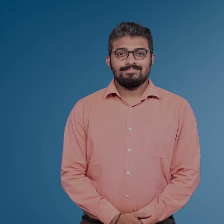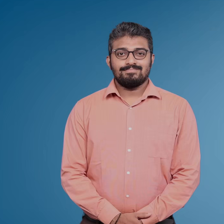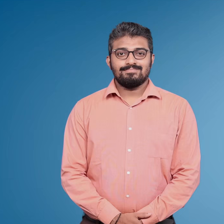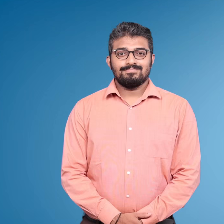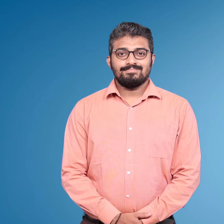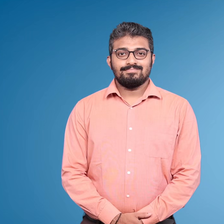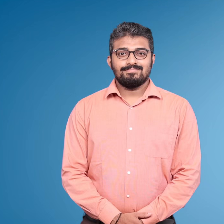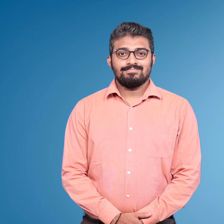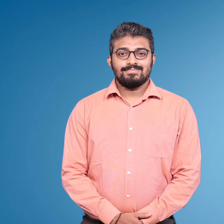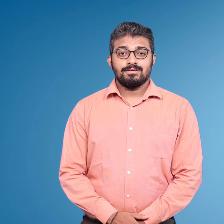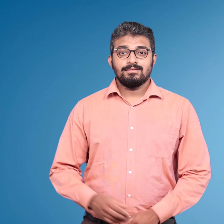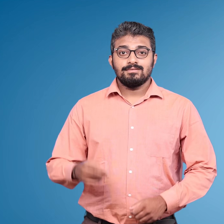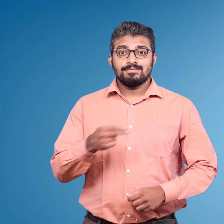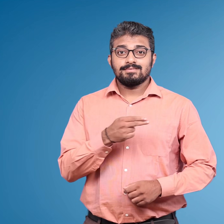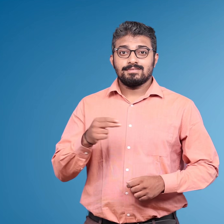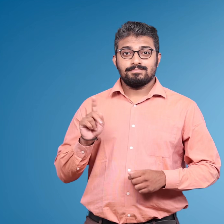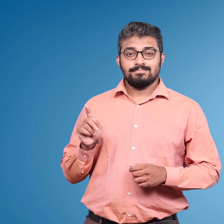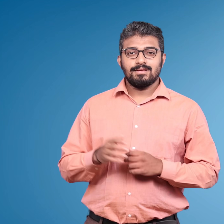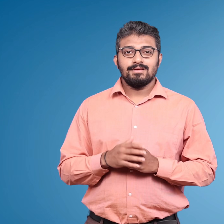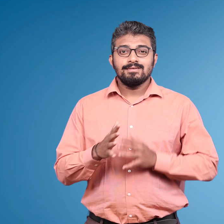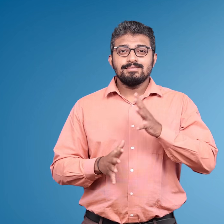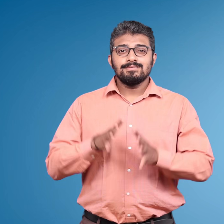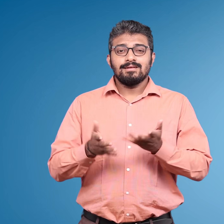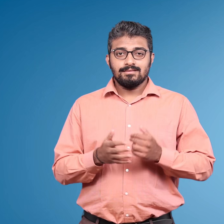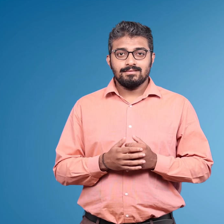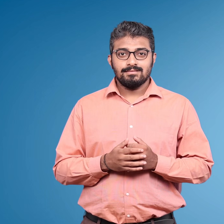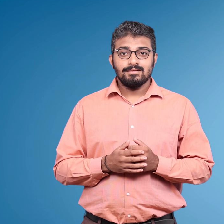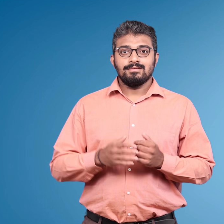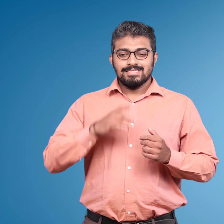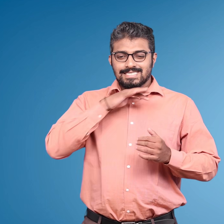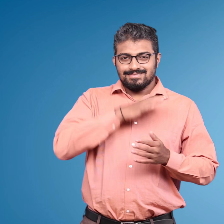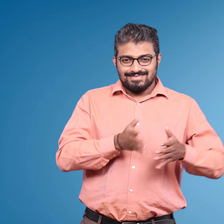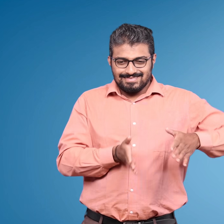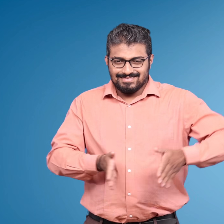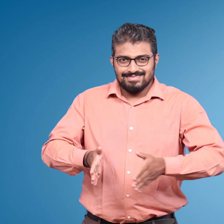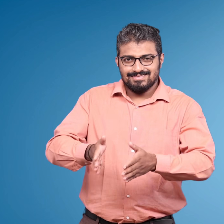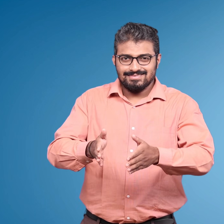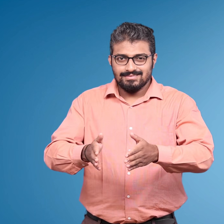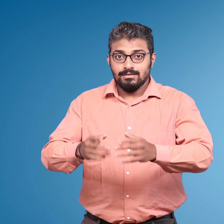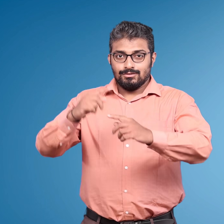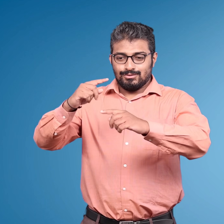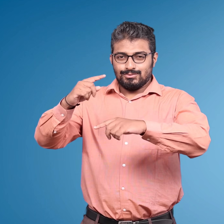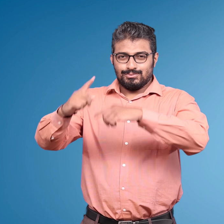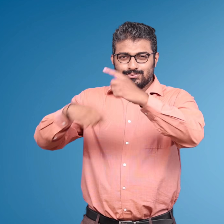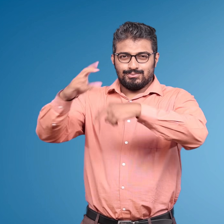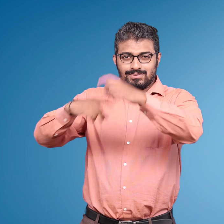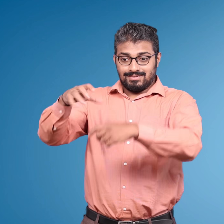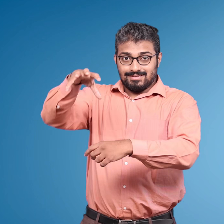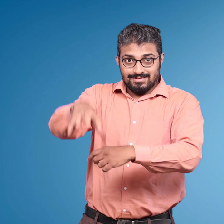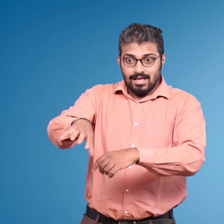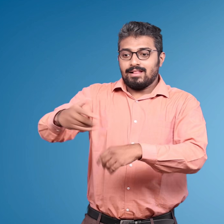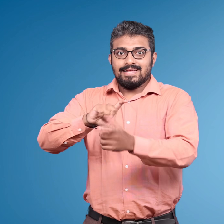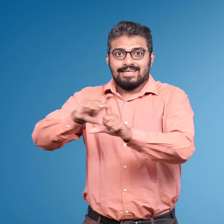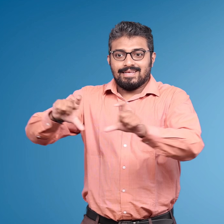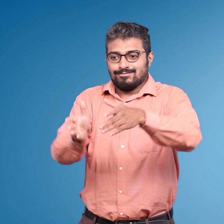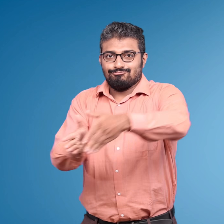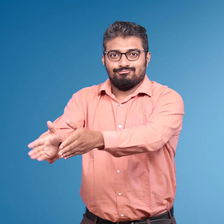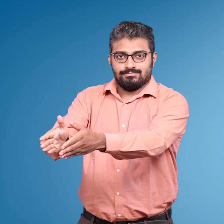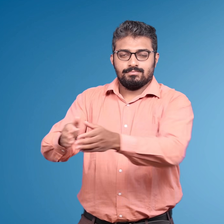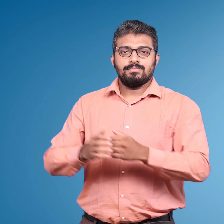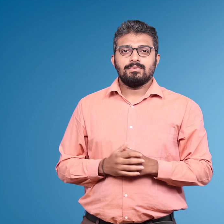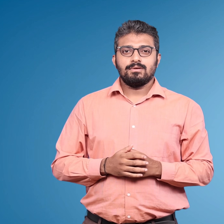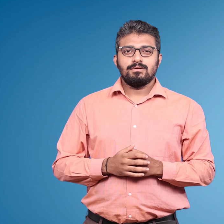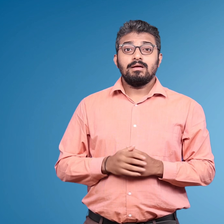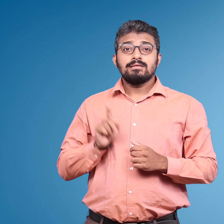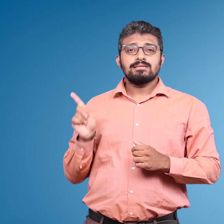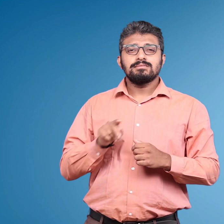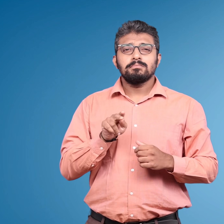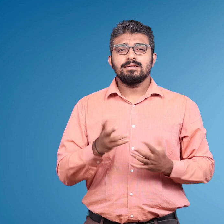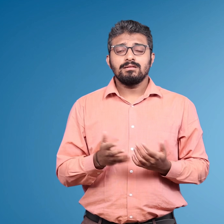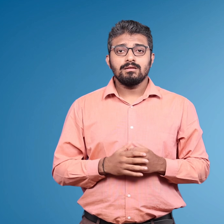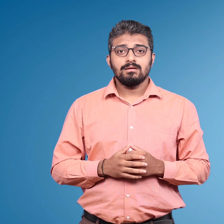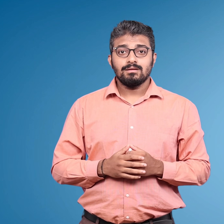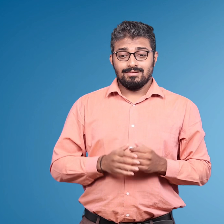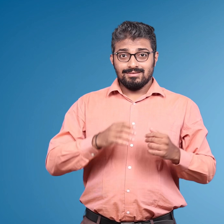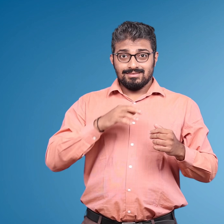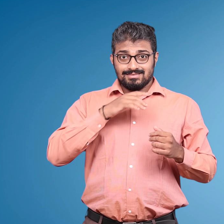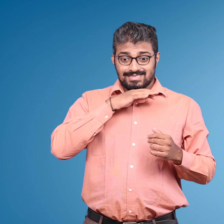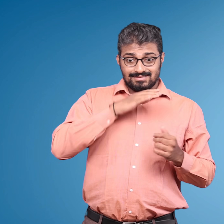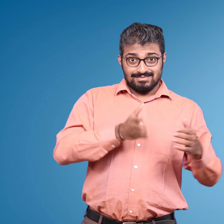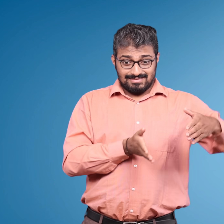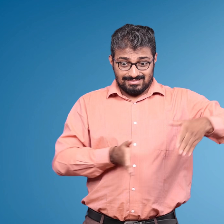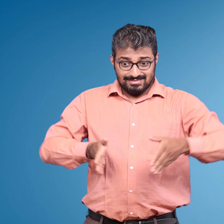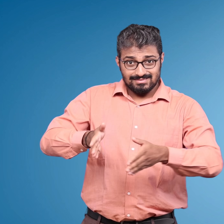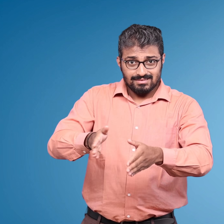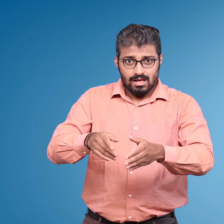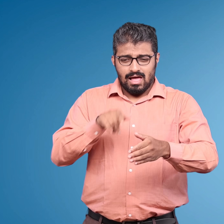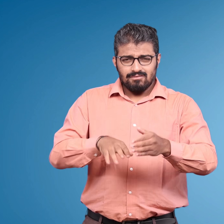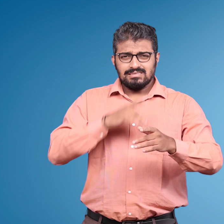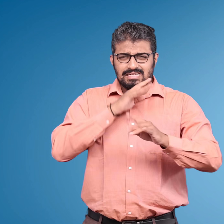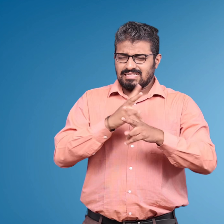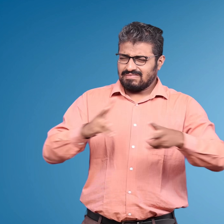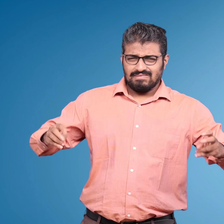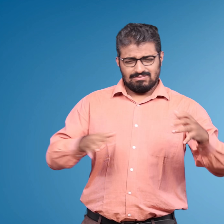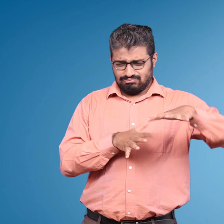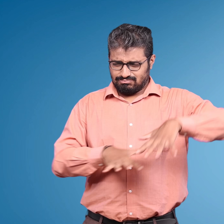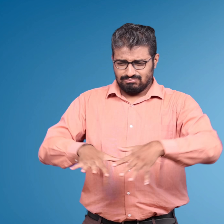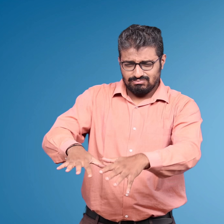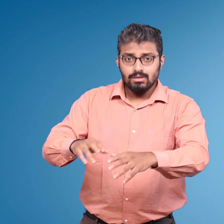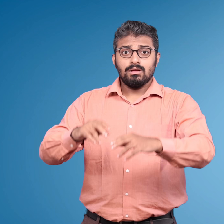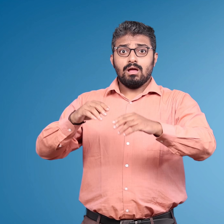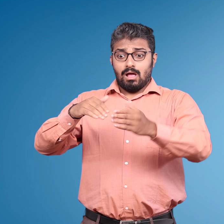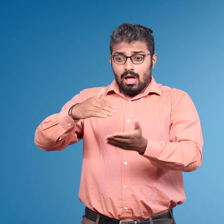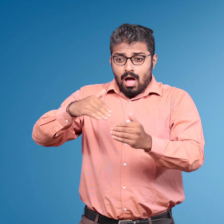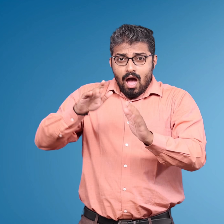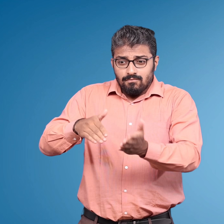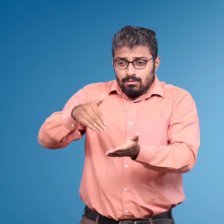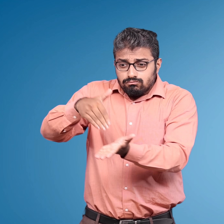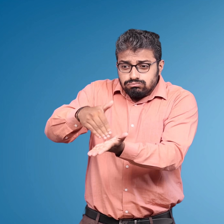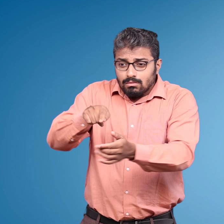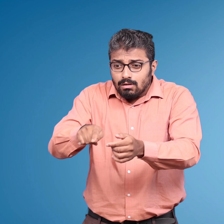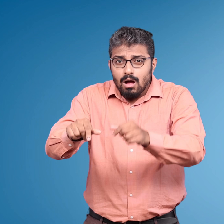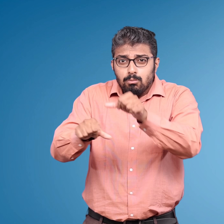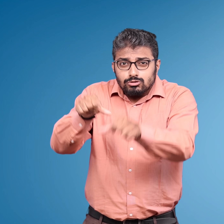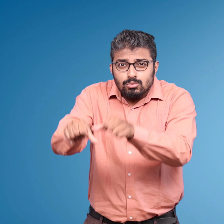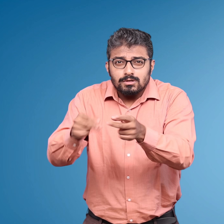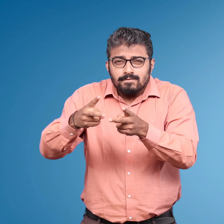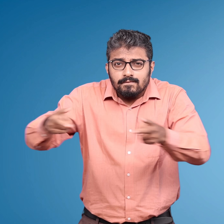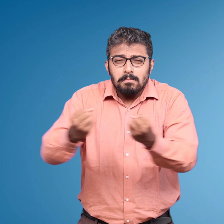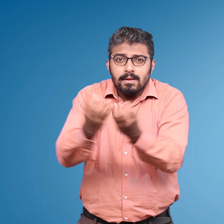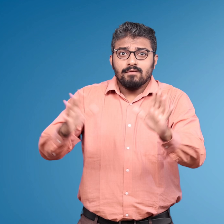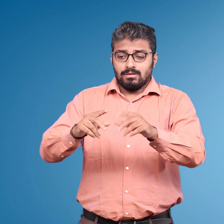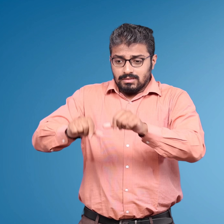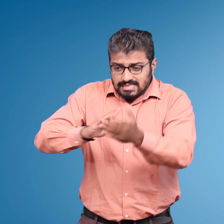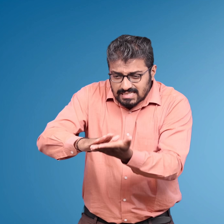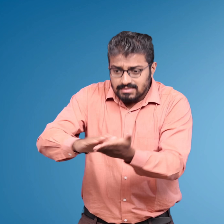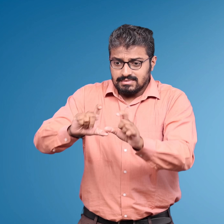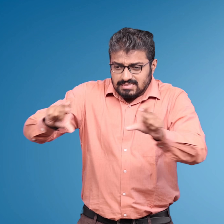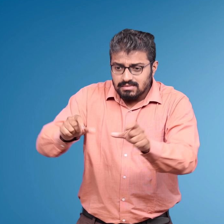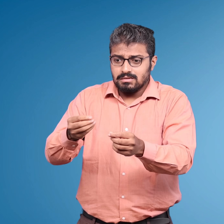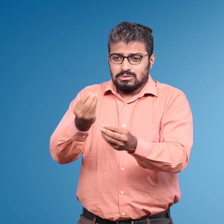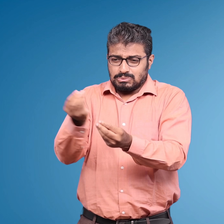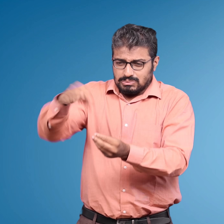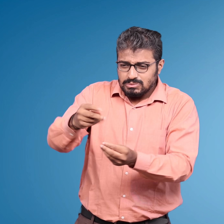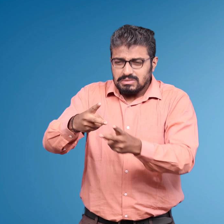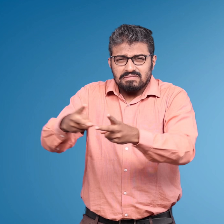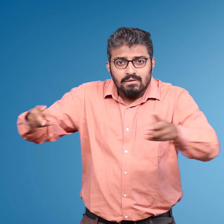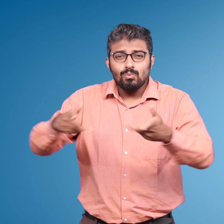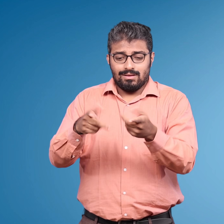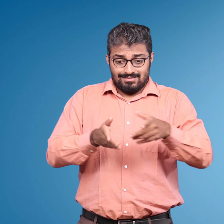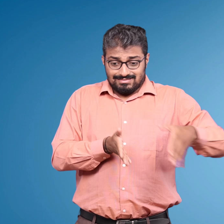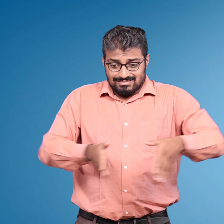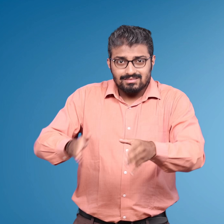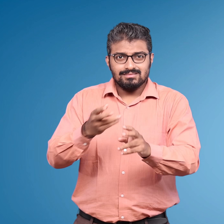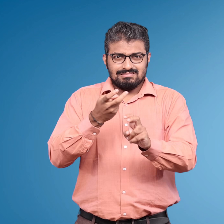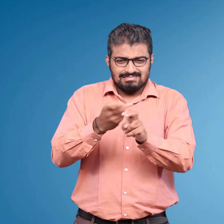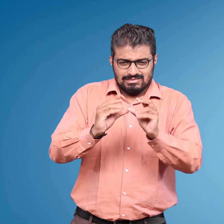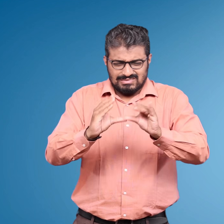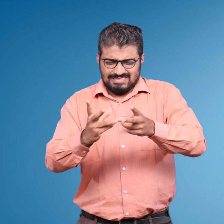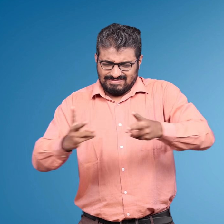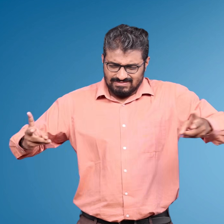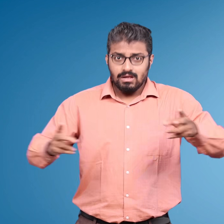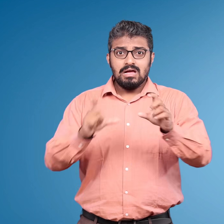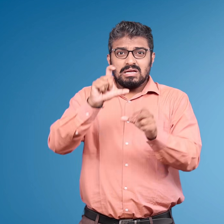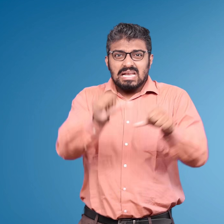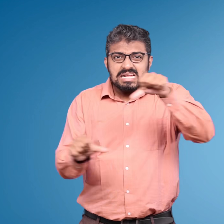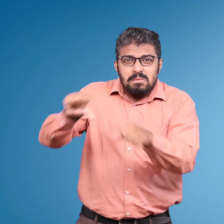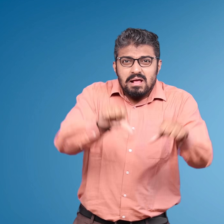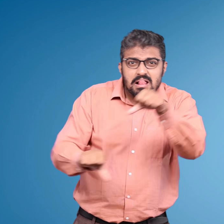Sewage treatment. This sign means sewage treatment. This process of wastewater treatment is commonly known as sewage treatment. It takes place in several stages and involves physical, chemical and biological processes, which remove the physical,